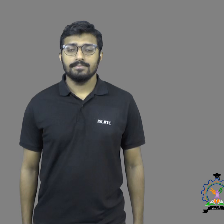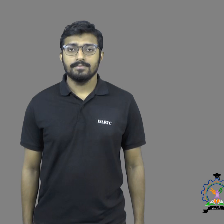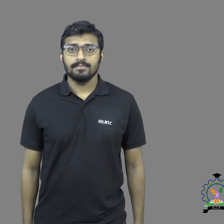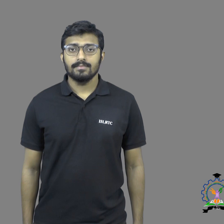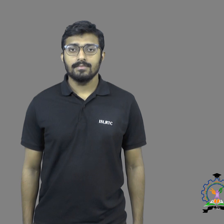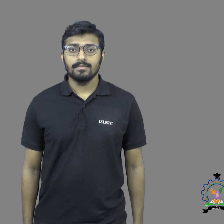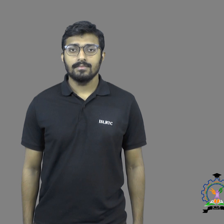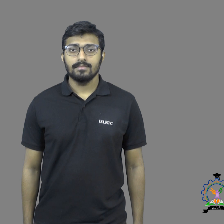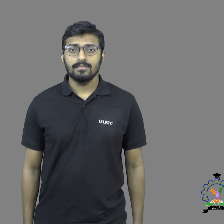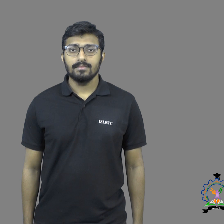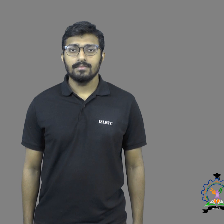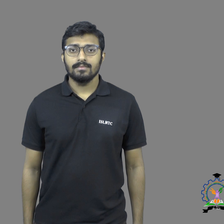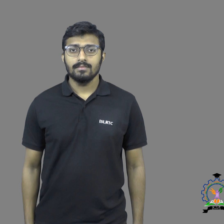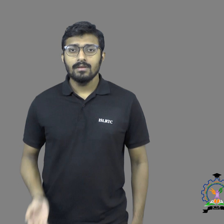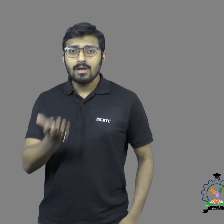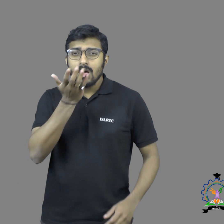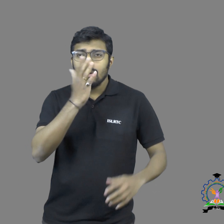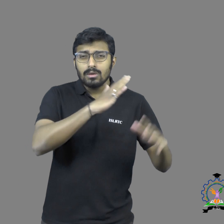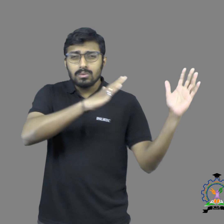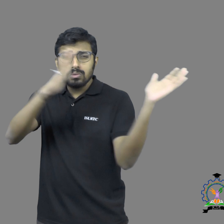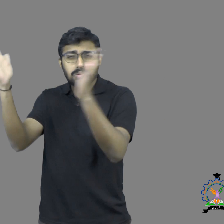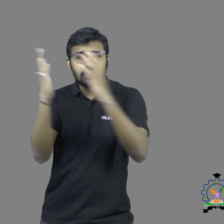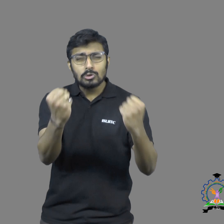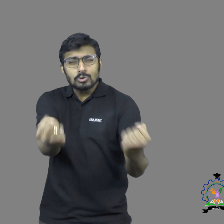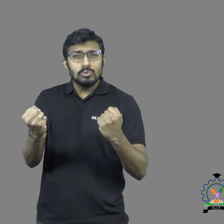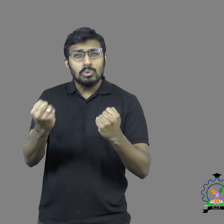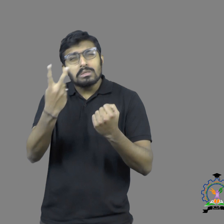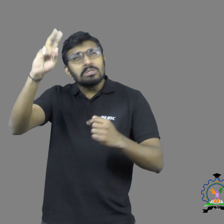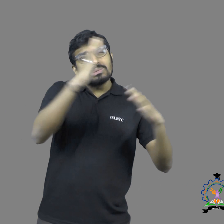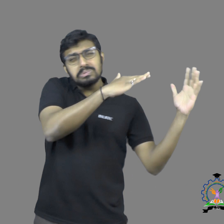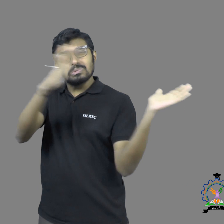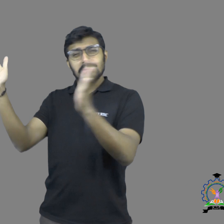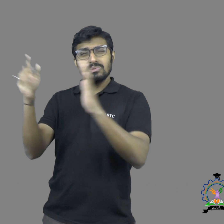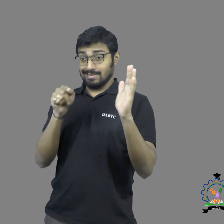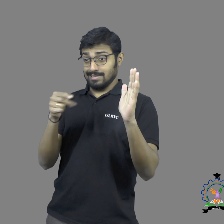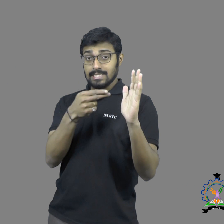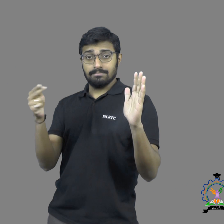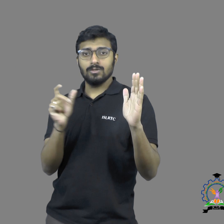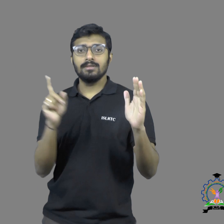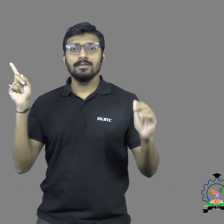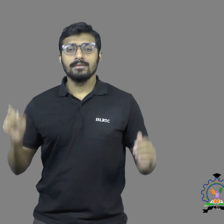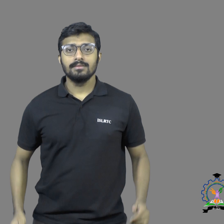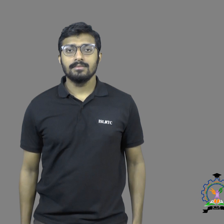Gale Windstorm